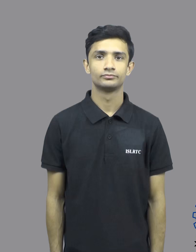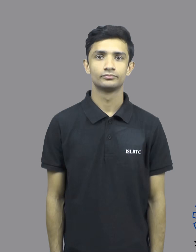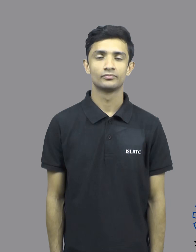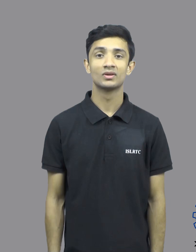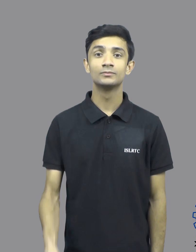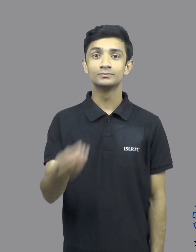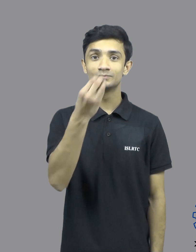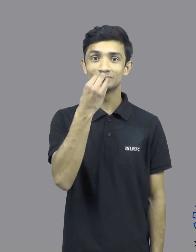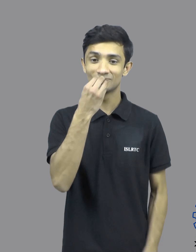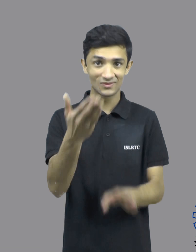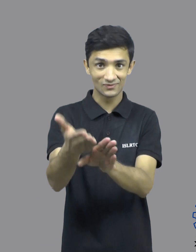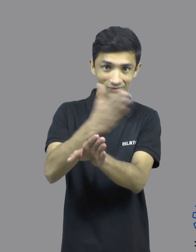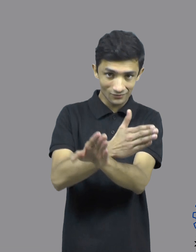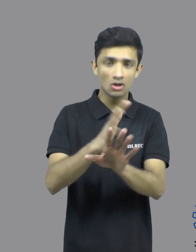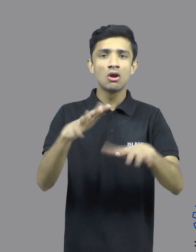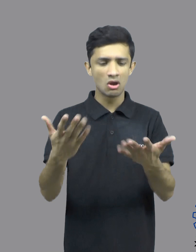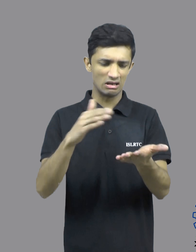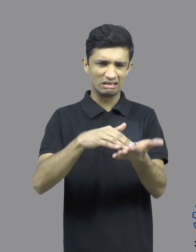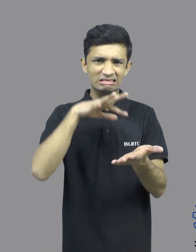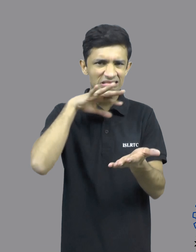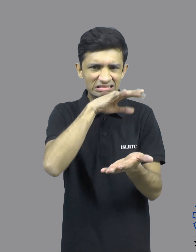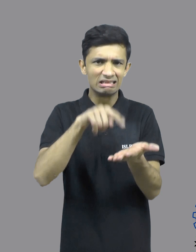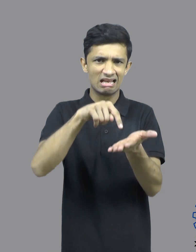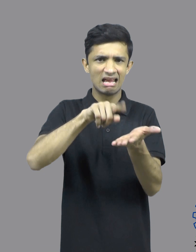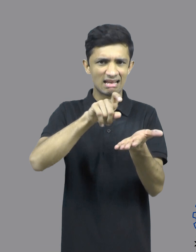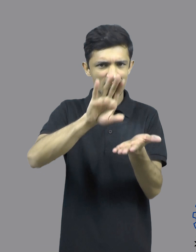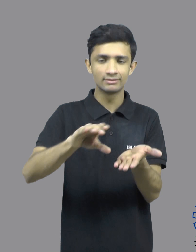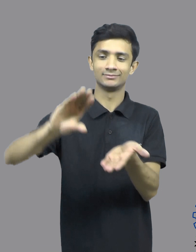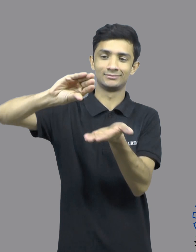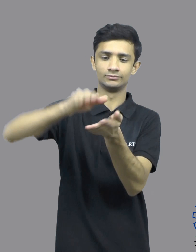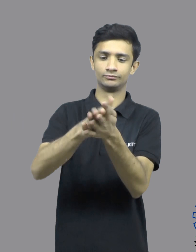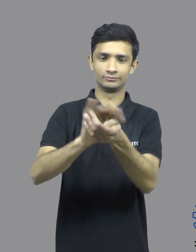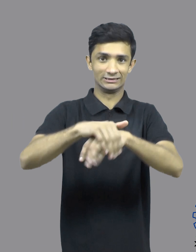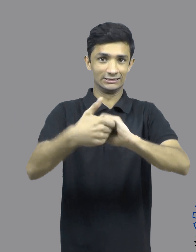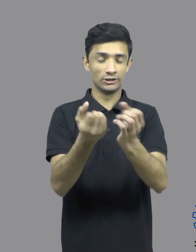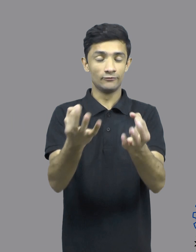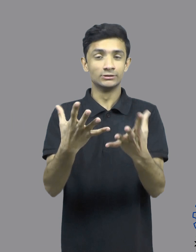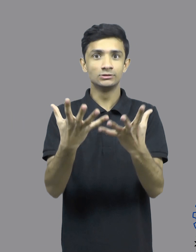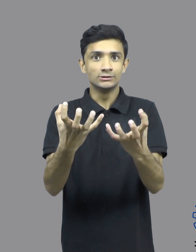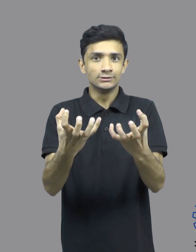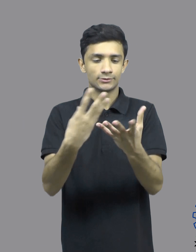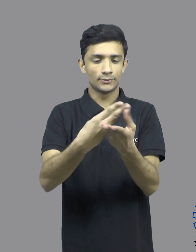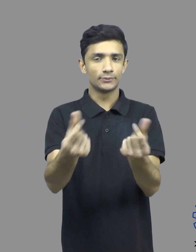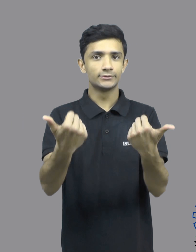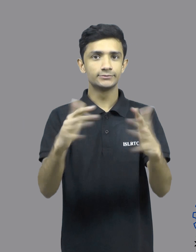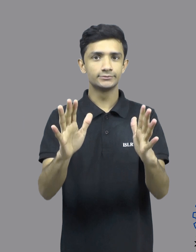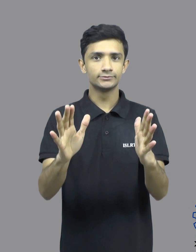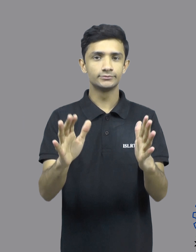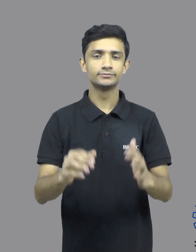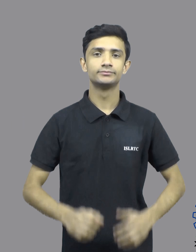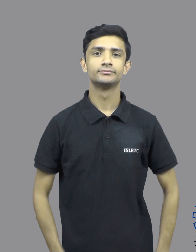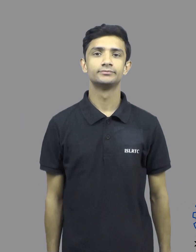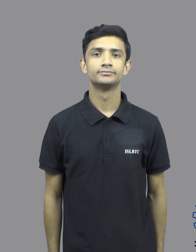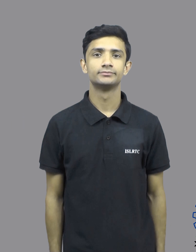Hand Sanitizer